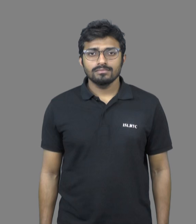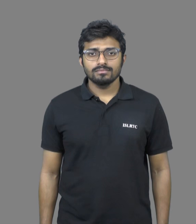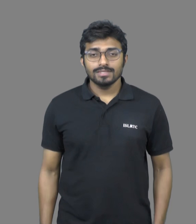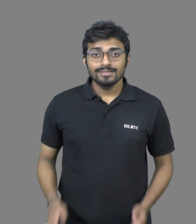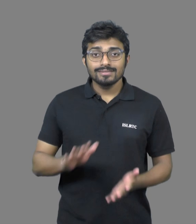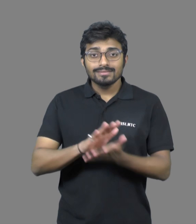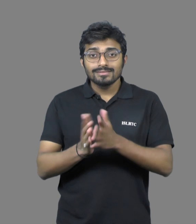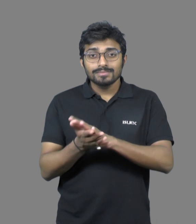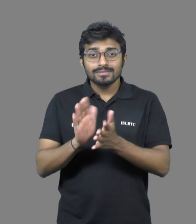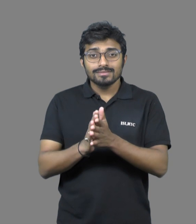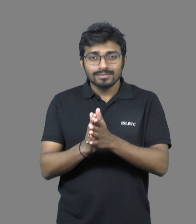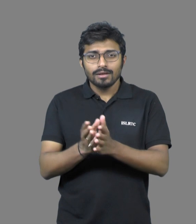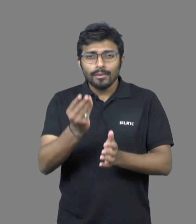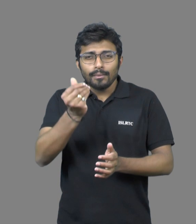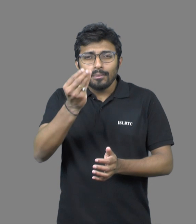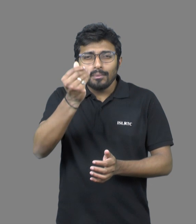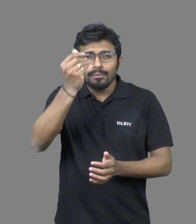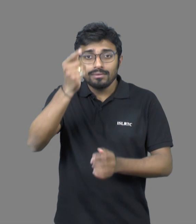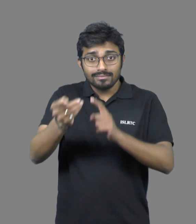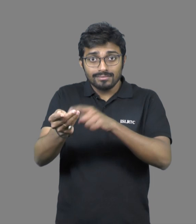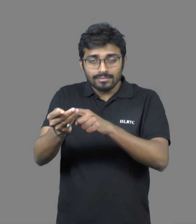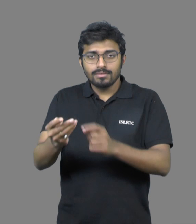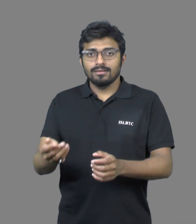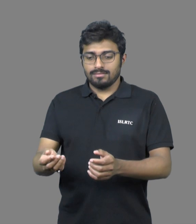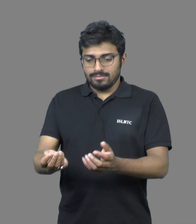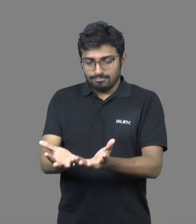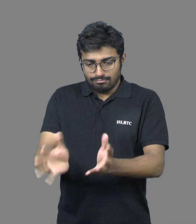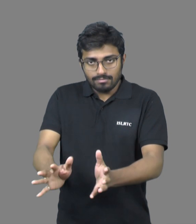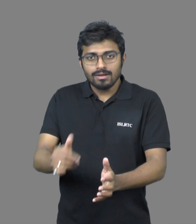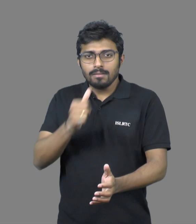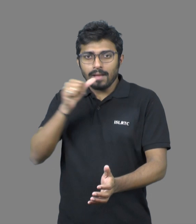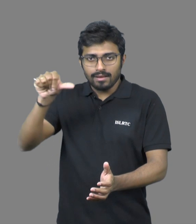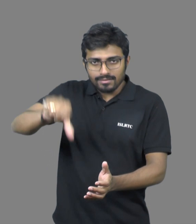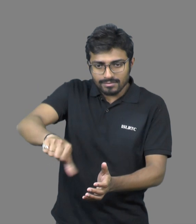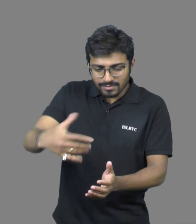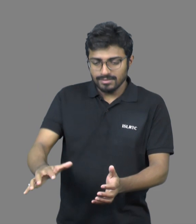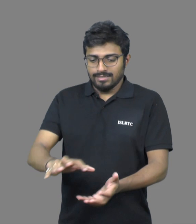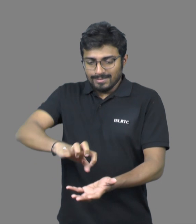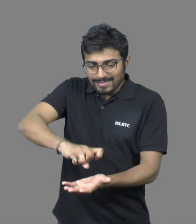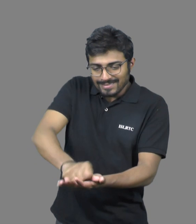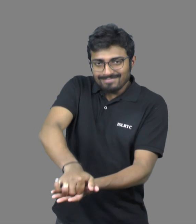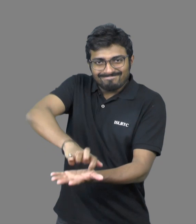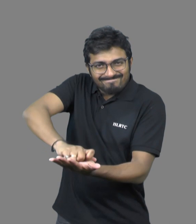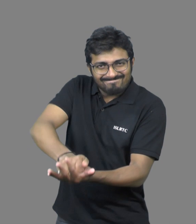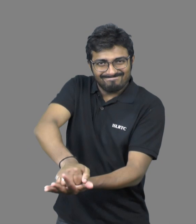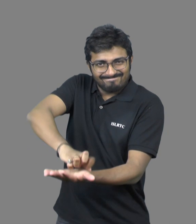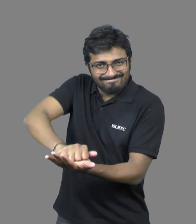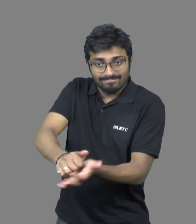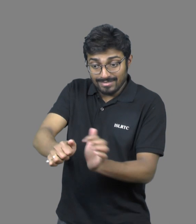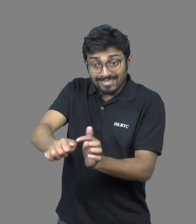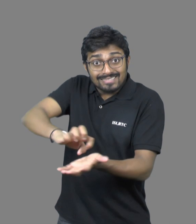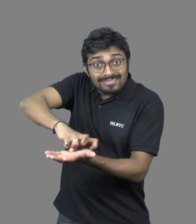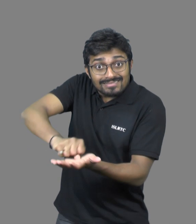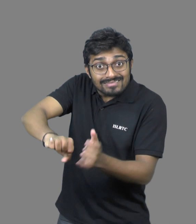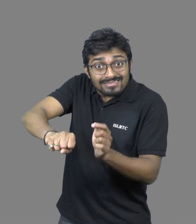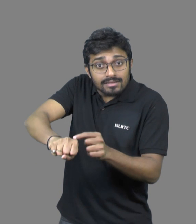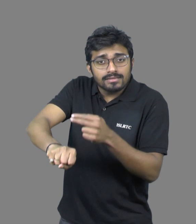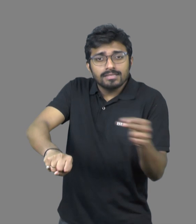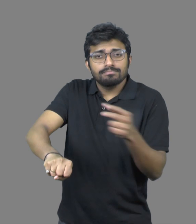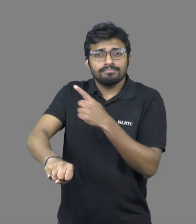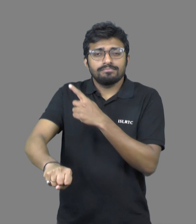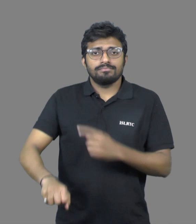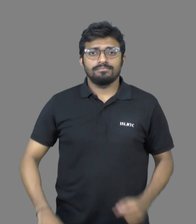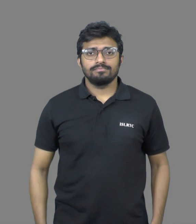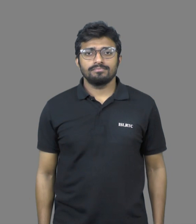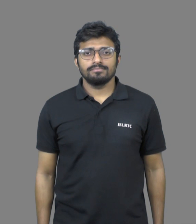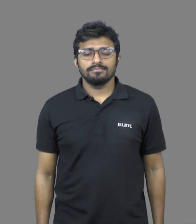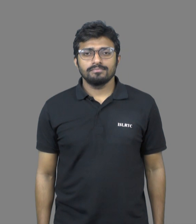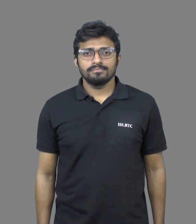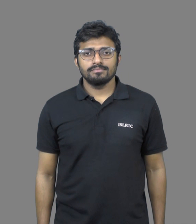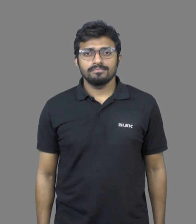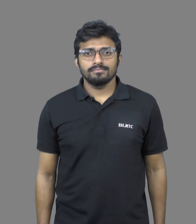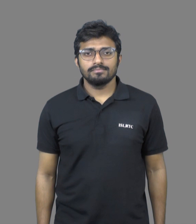Knead